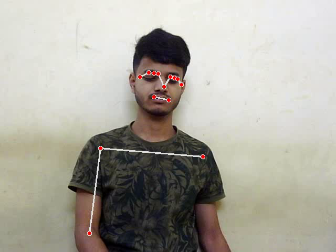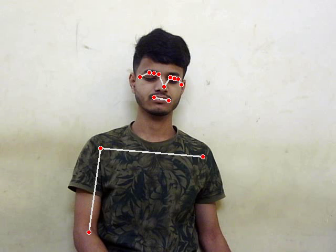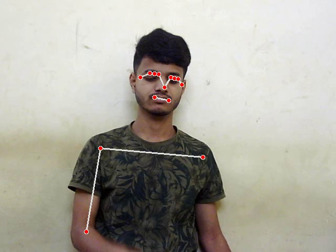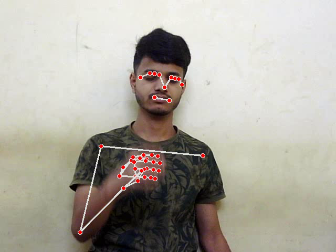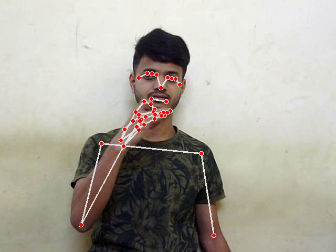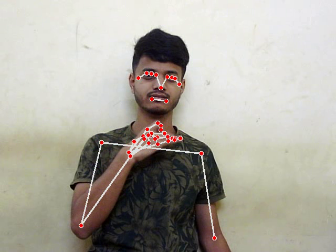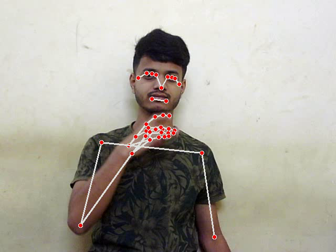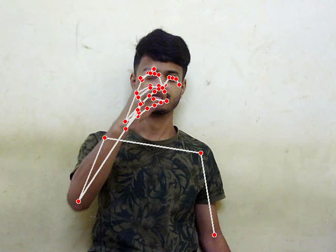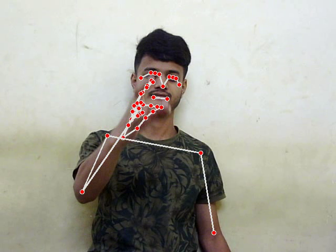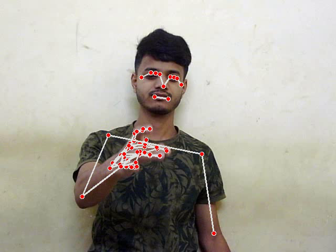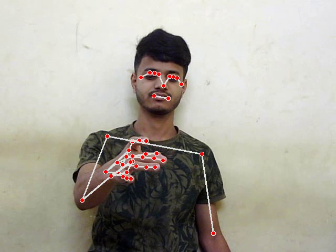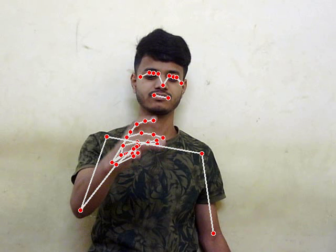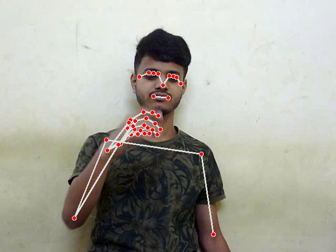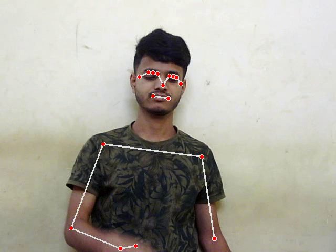like